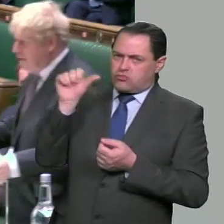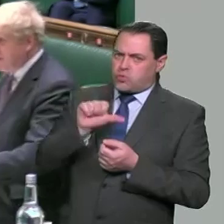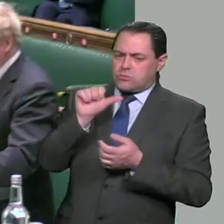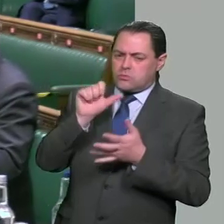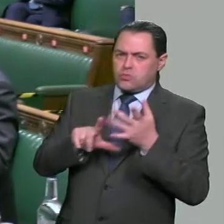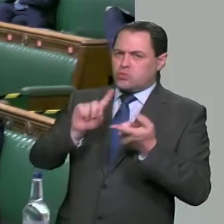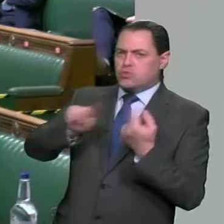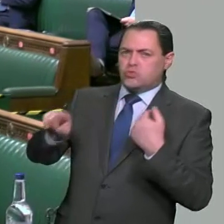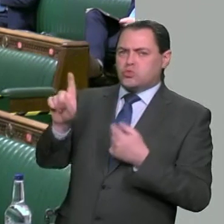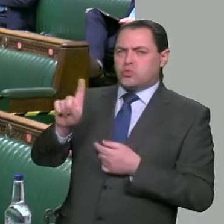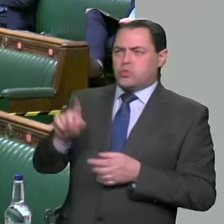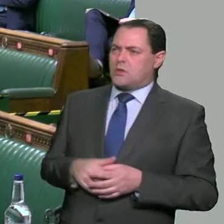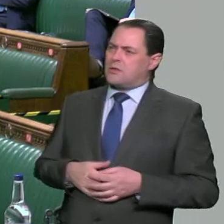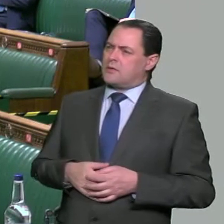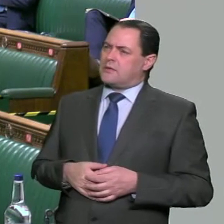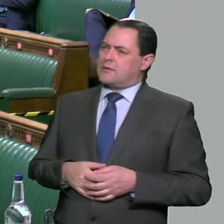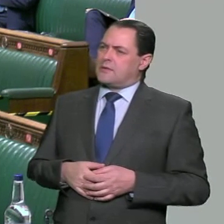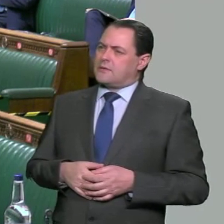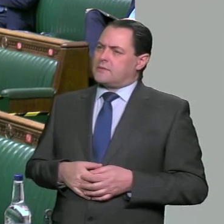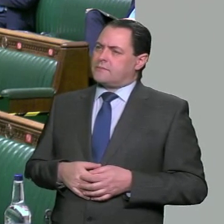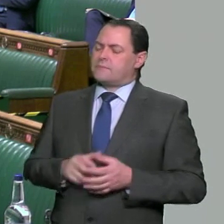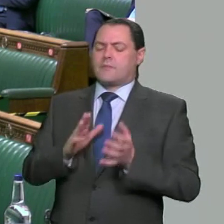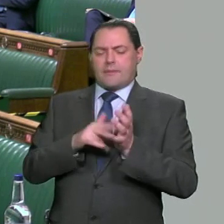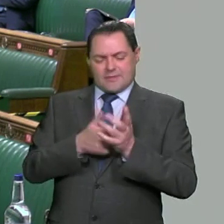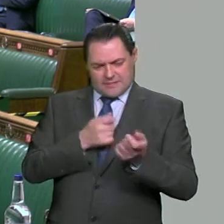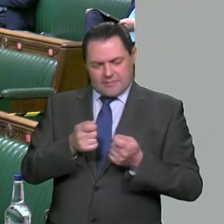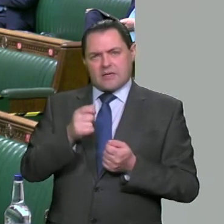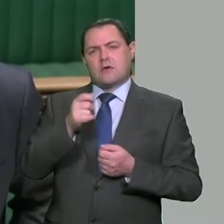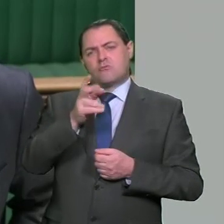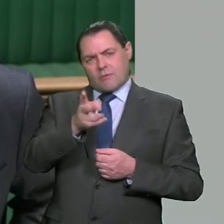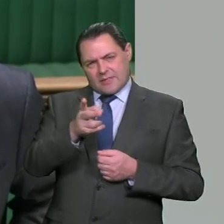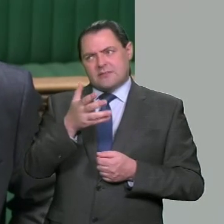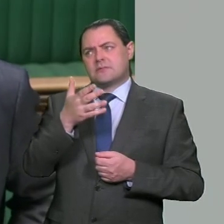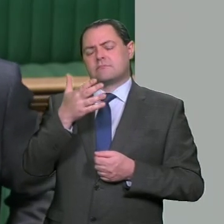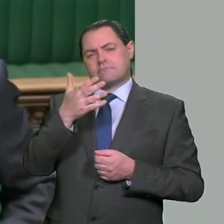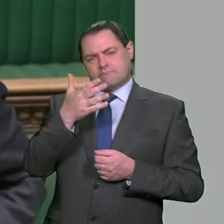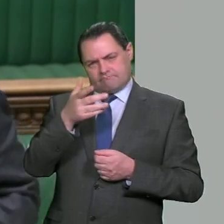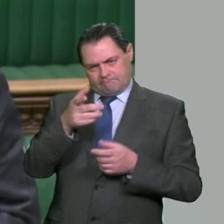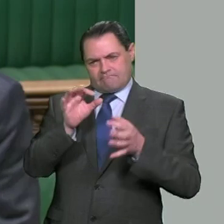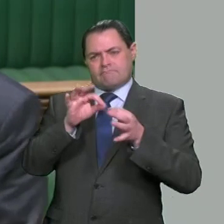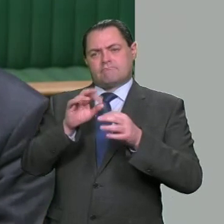First, I echo the right honourable and learned Gentleman’s remarks about Frank Judd.